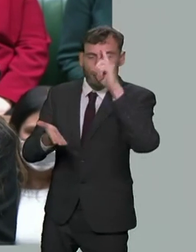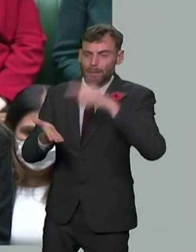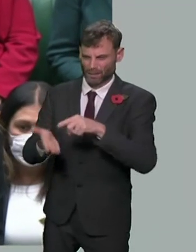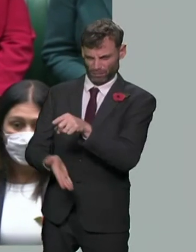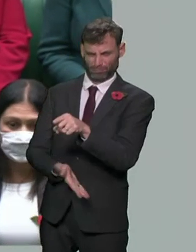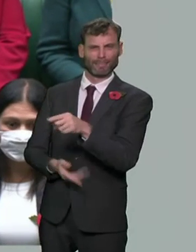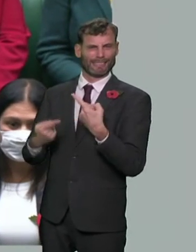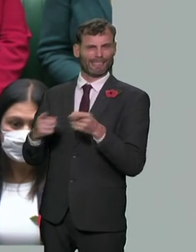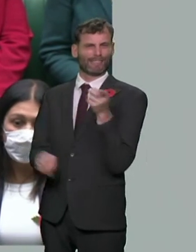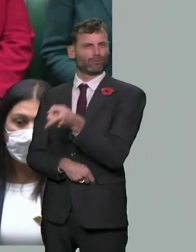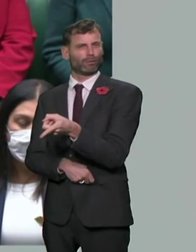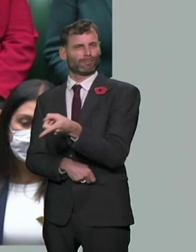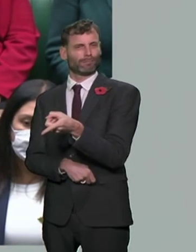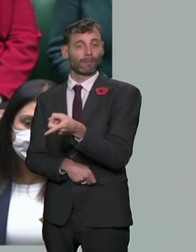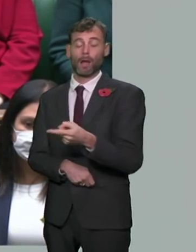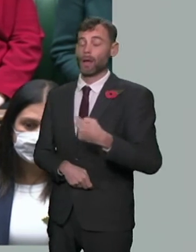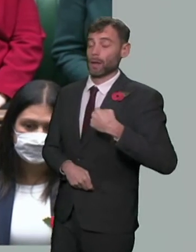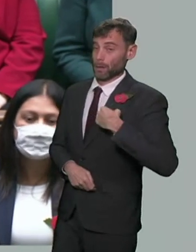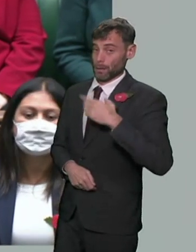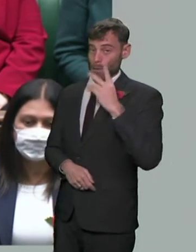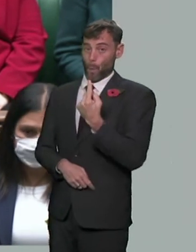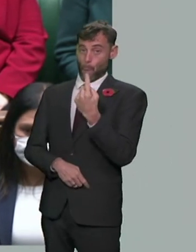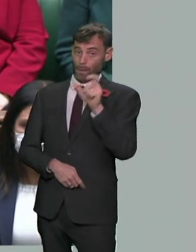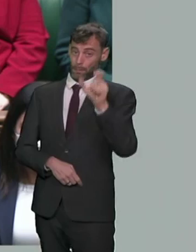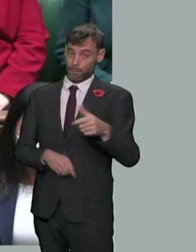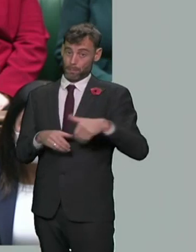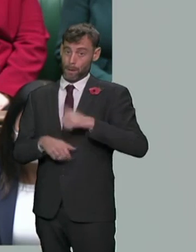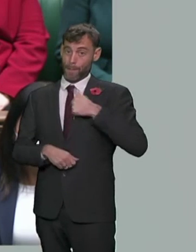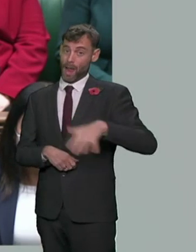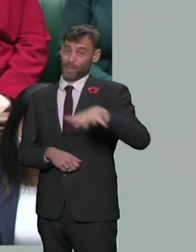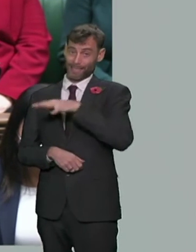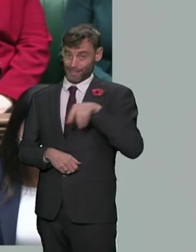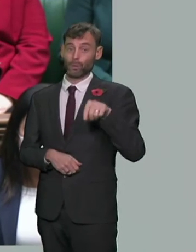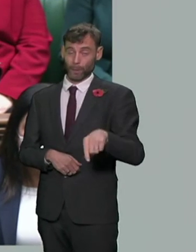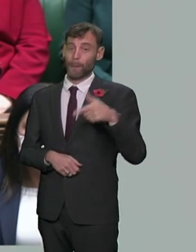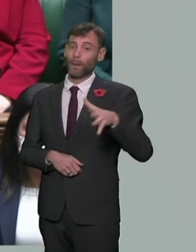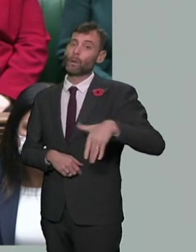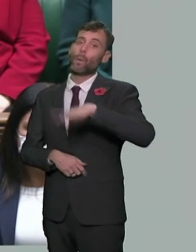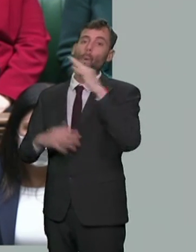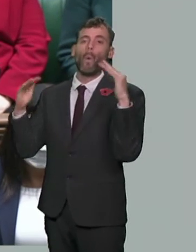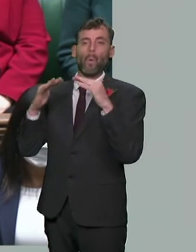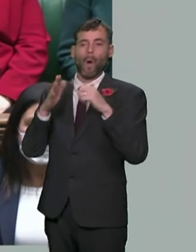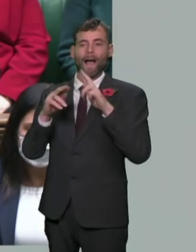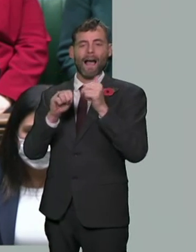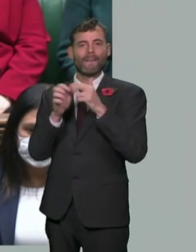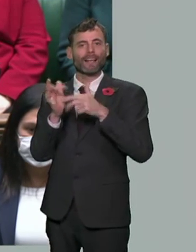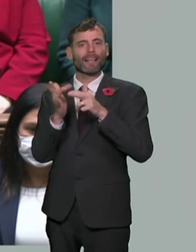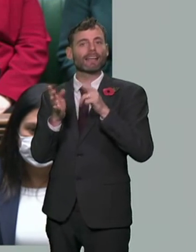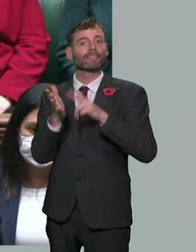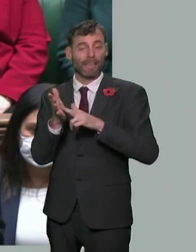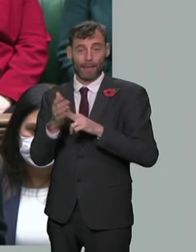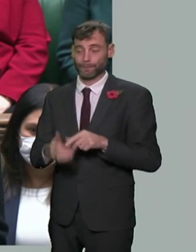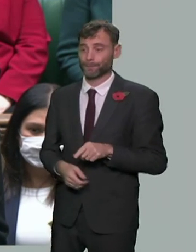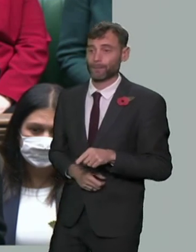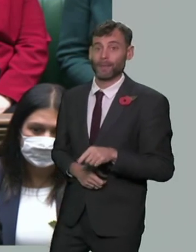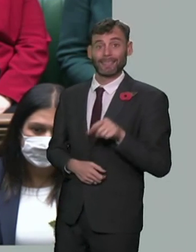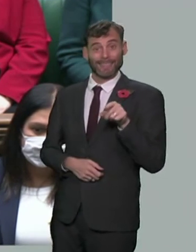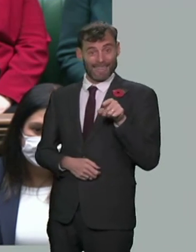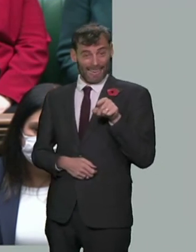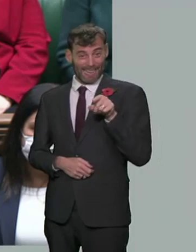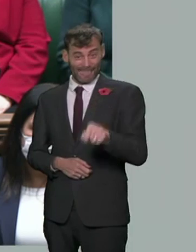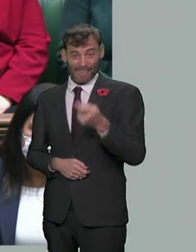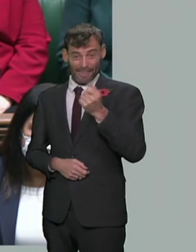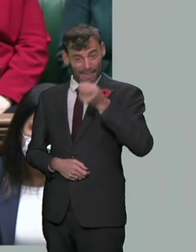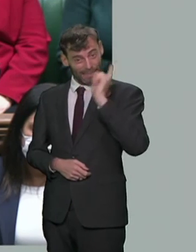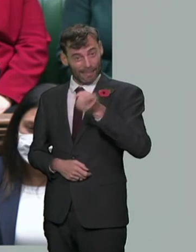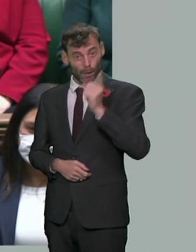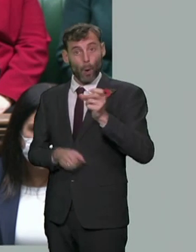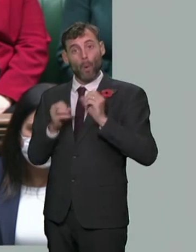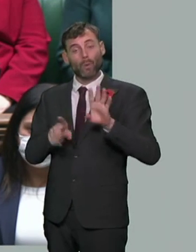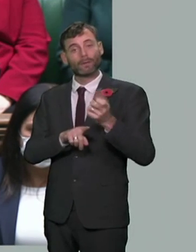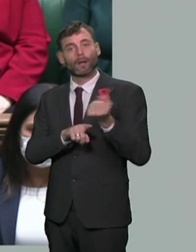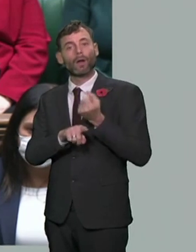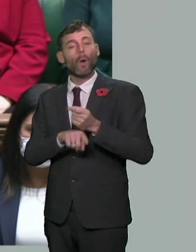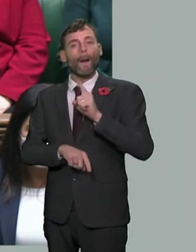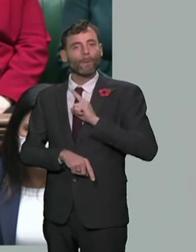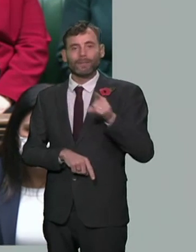I think of my constituent who fought in Afghanistan, yet was threatened with sanctions because he was unable to physically travel miles to the nearest Department for Work and Pensions office.